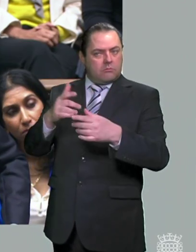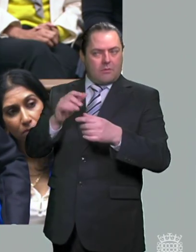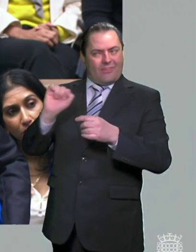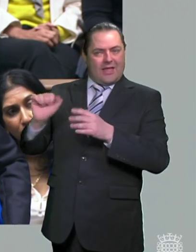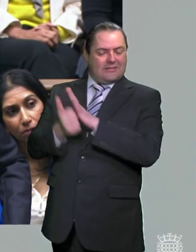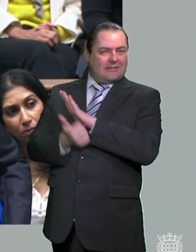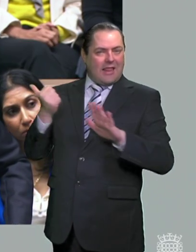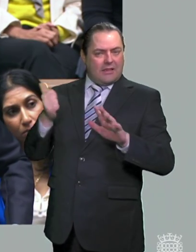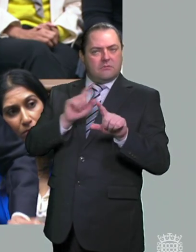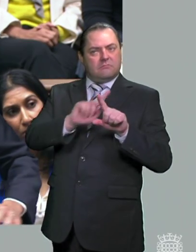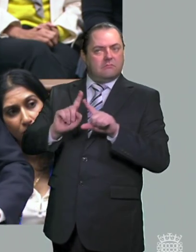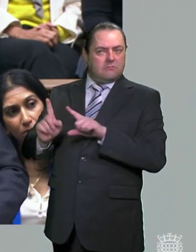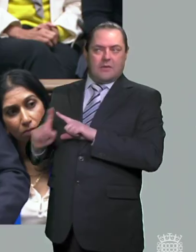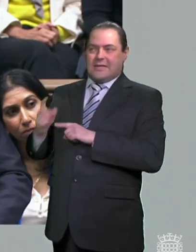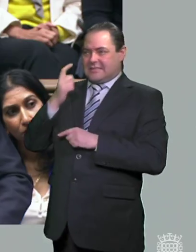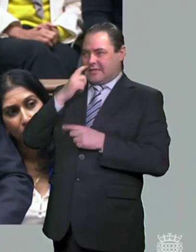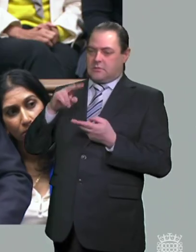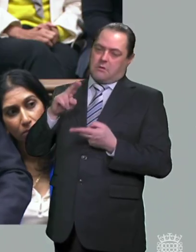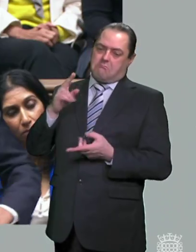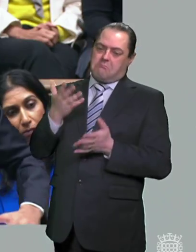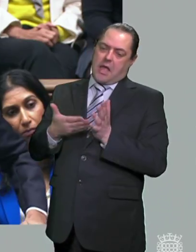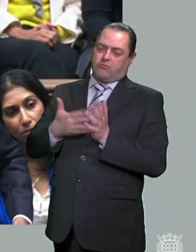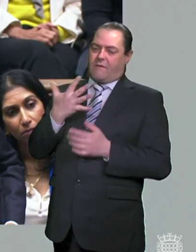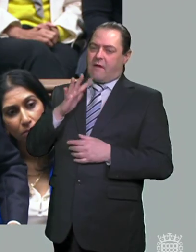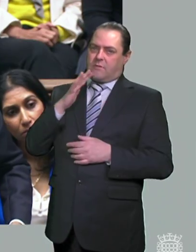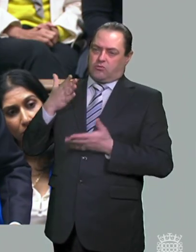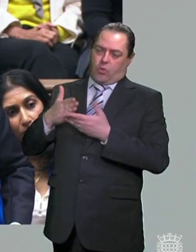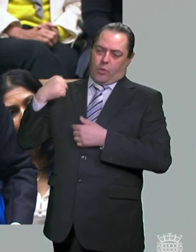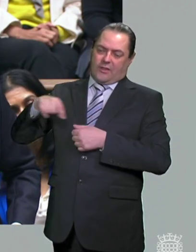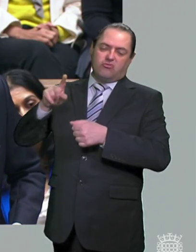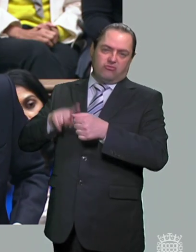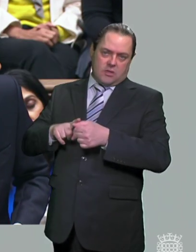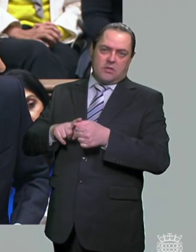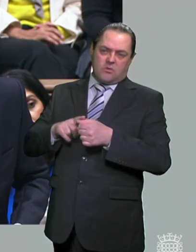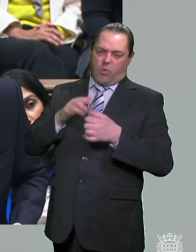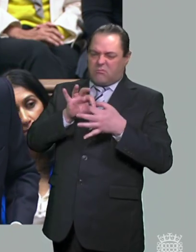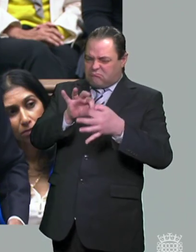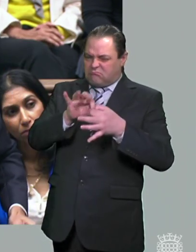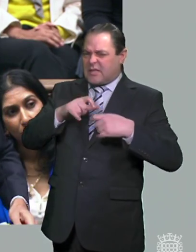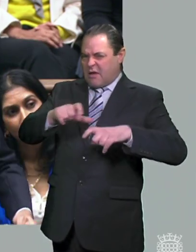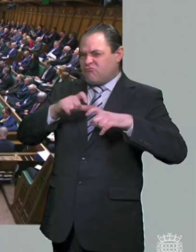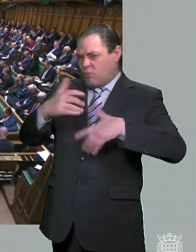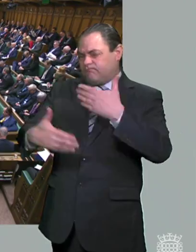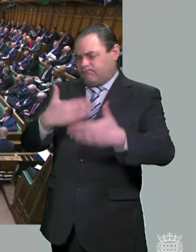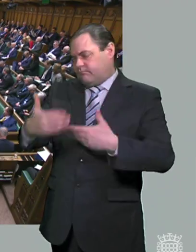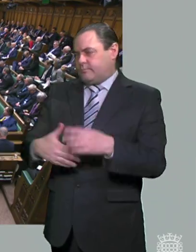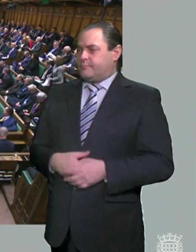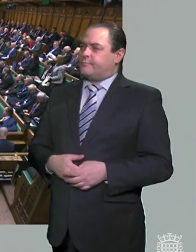The number of NHS dentists has increased by about 500 over the last year and we will continue to work with the sector to see what more we can do.